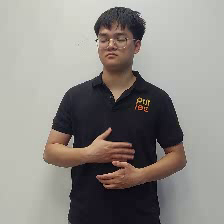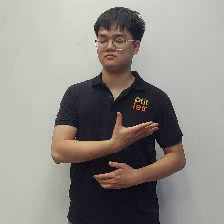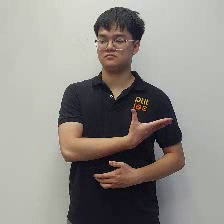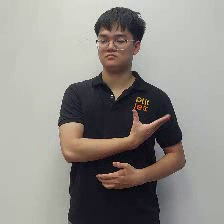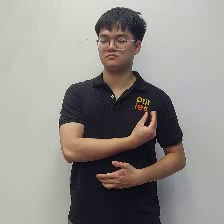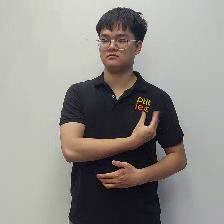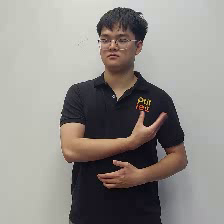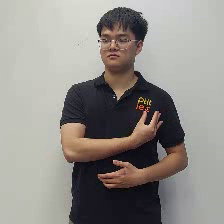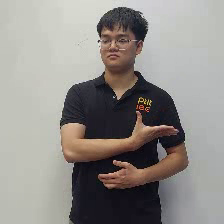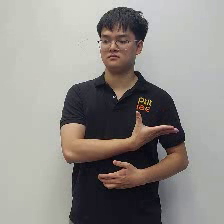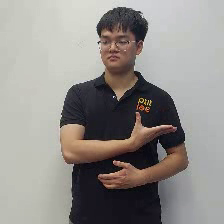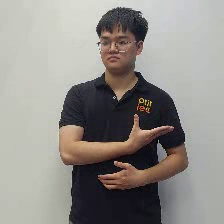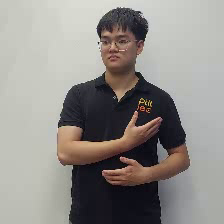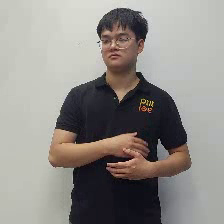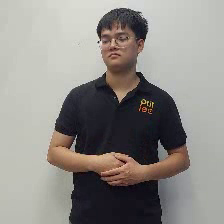Xúc động